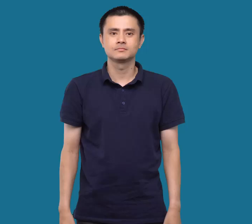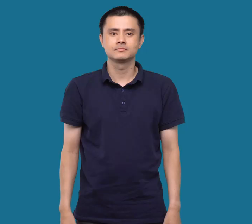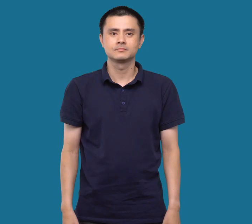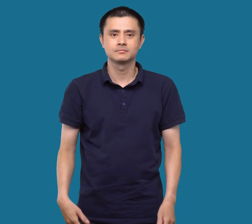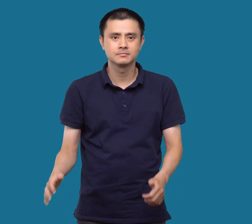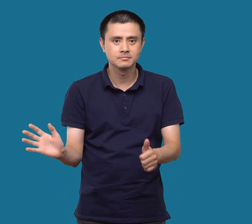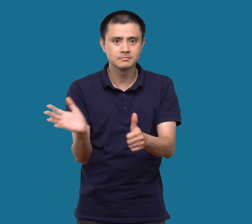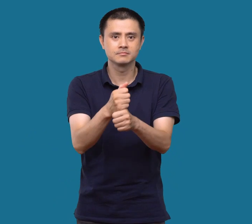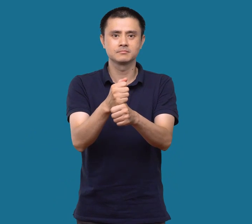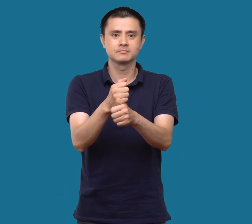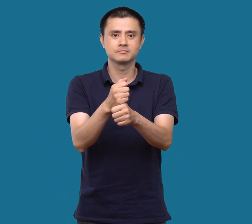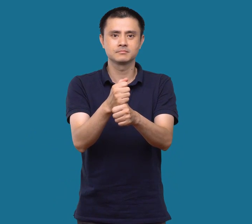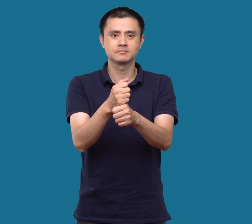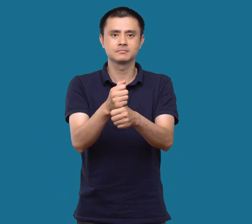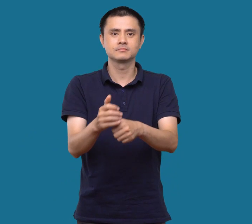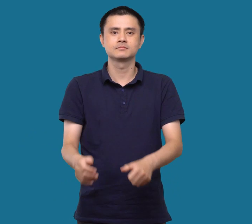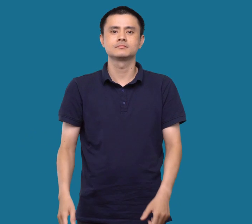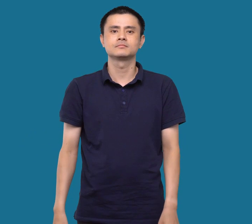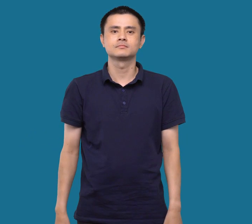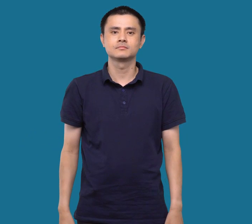kết quả